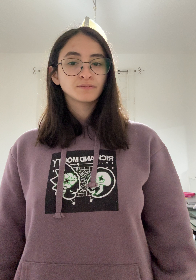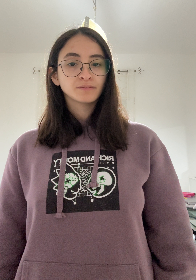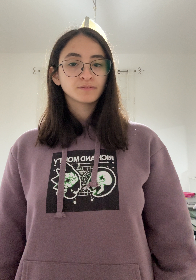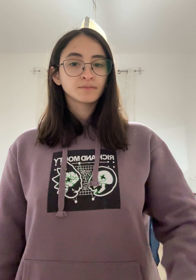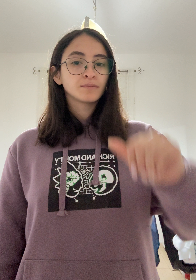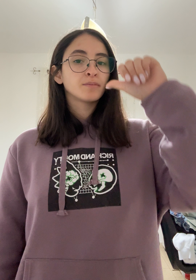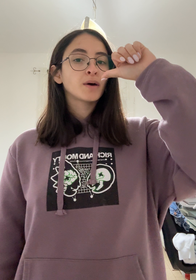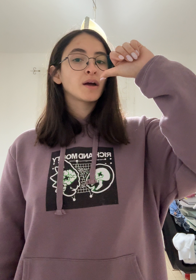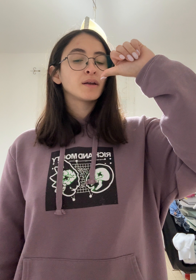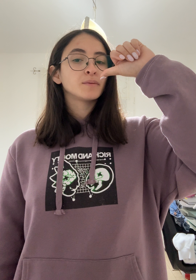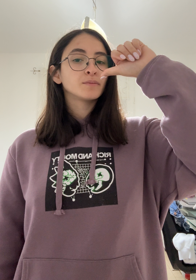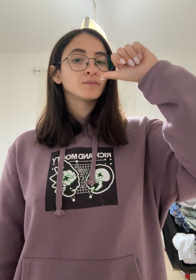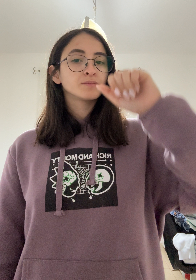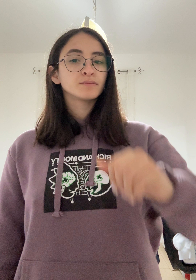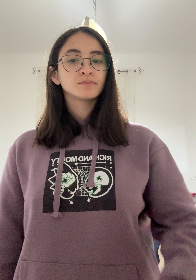מים